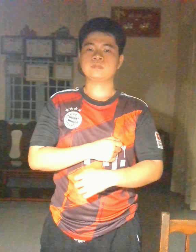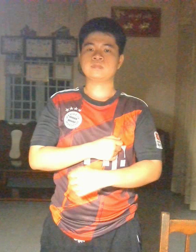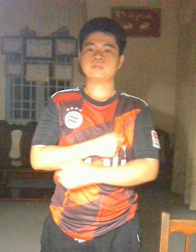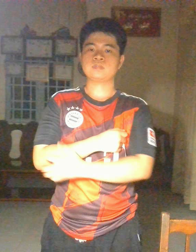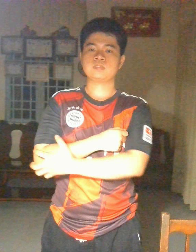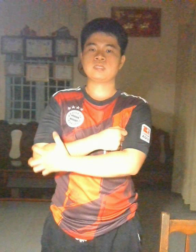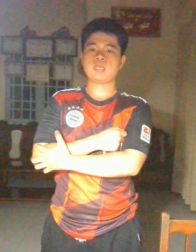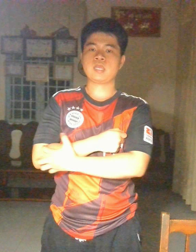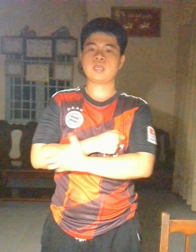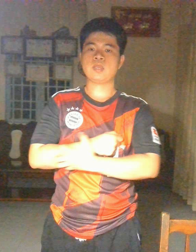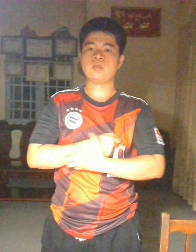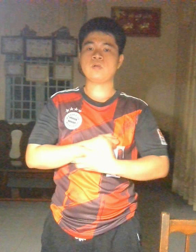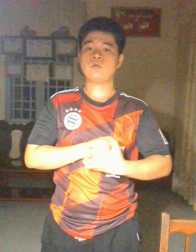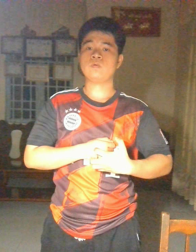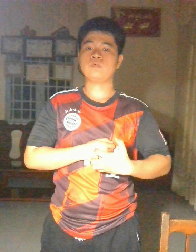ngheo